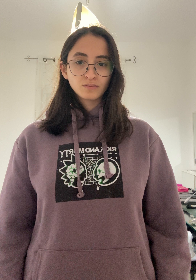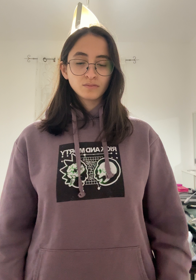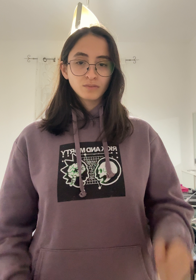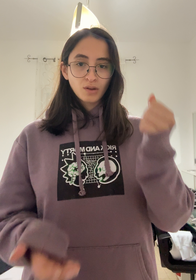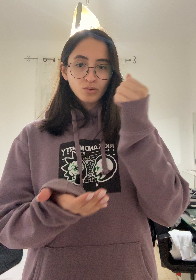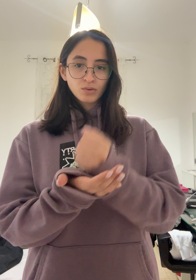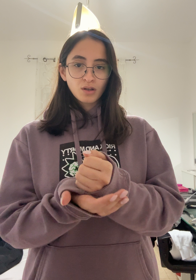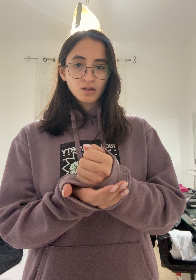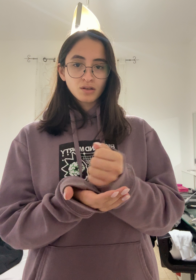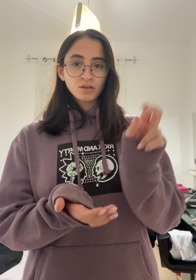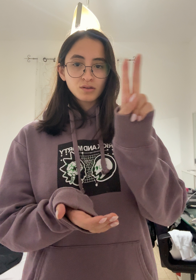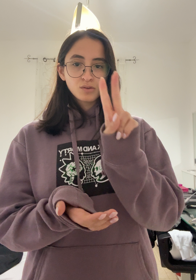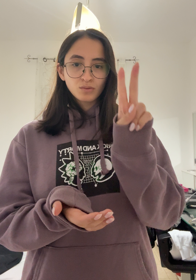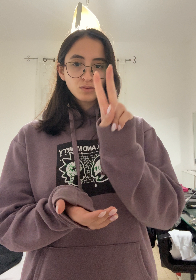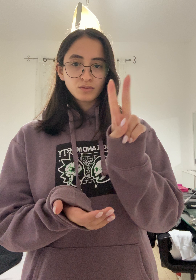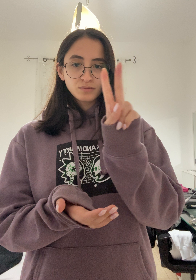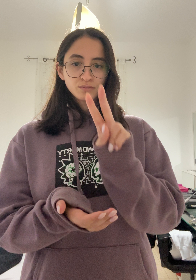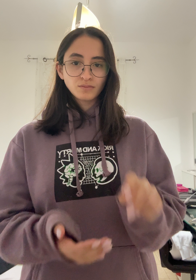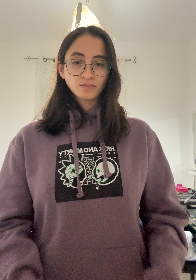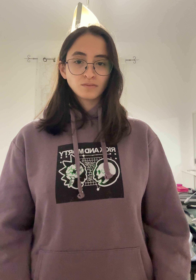תעודת זהות